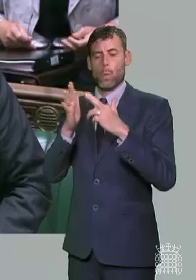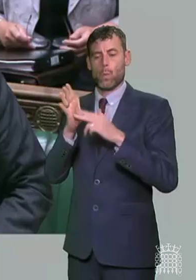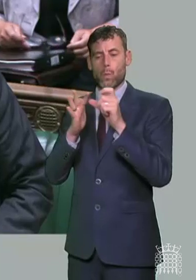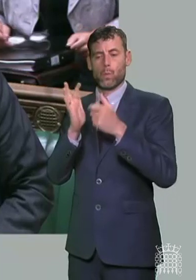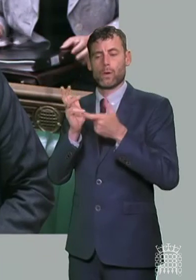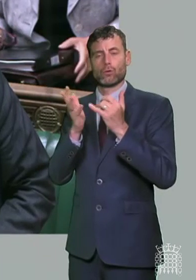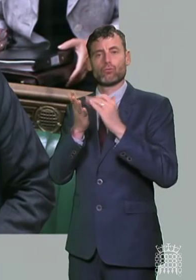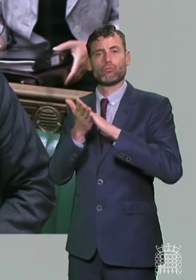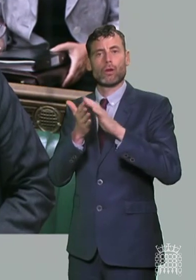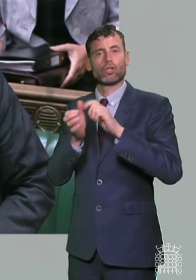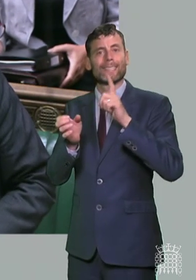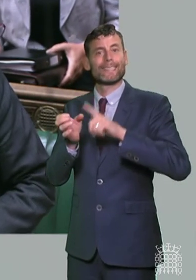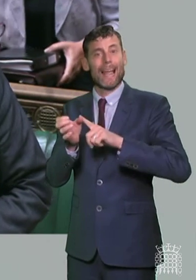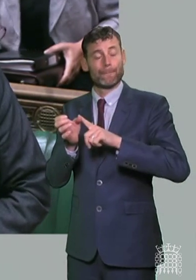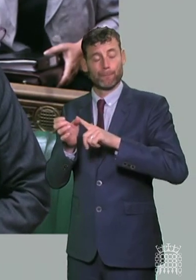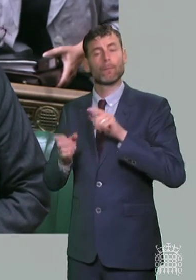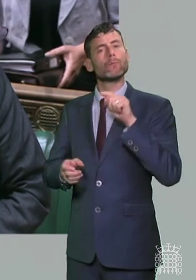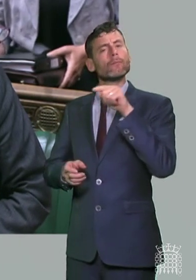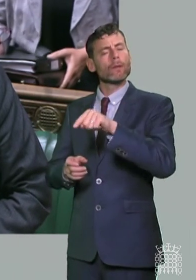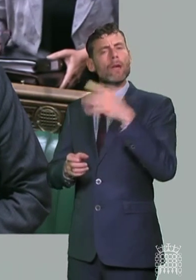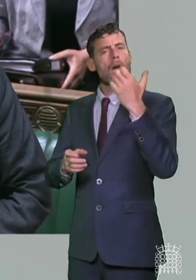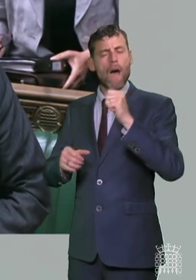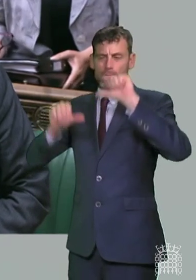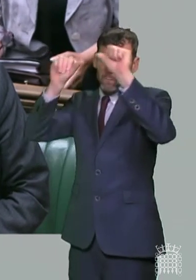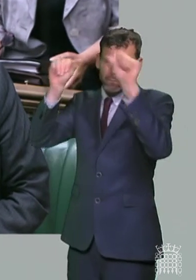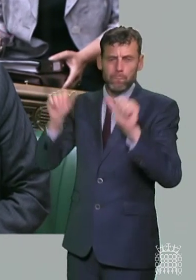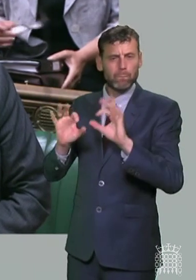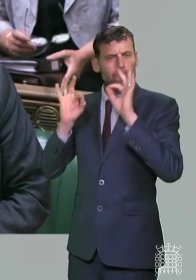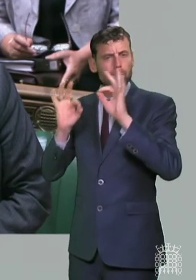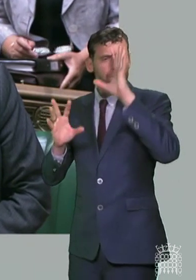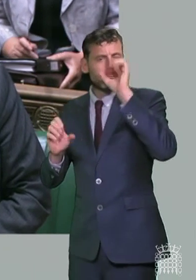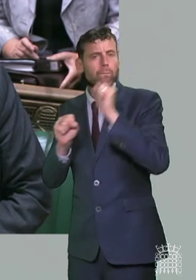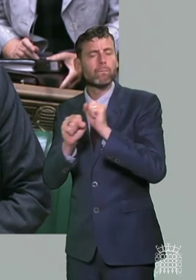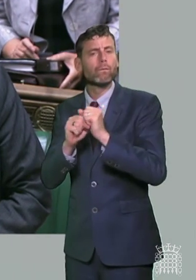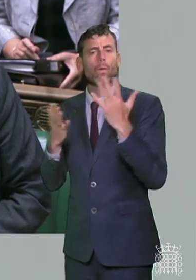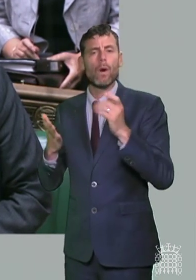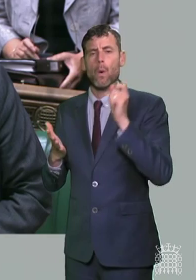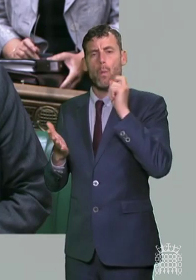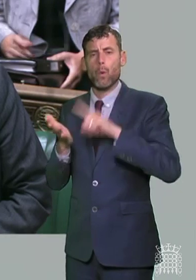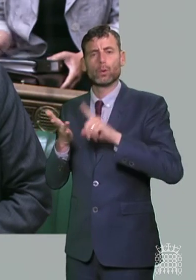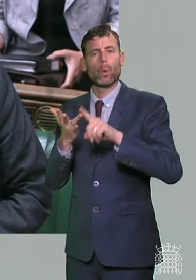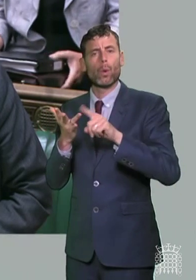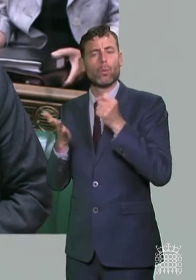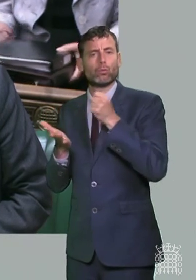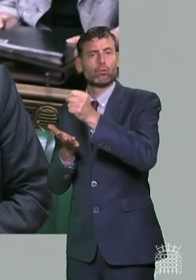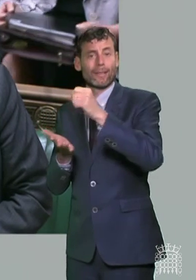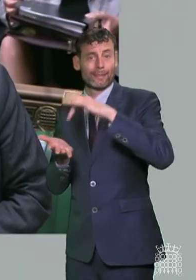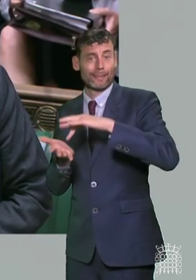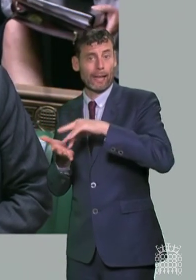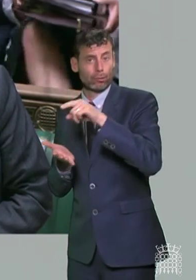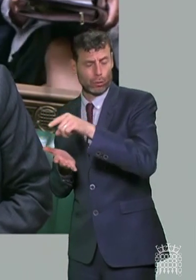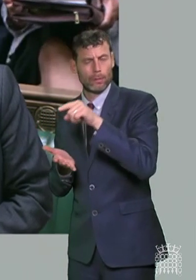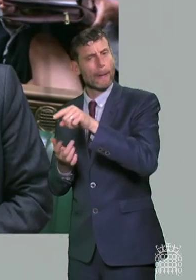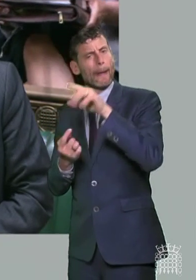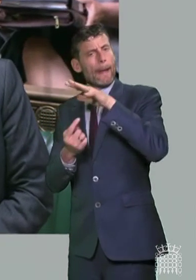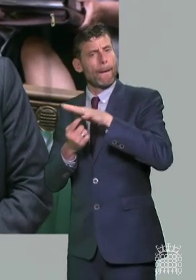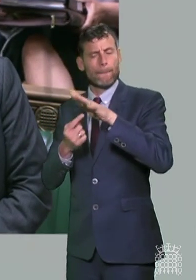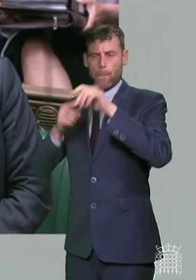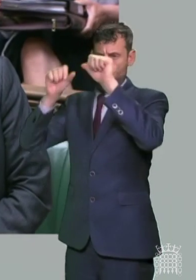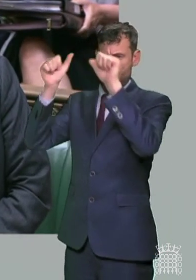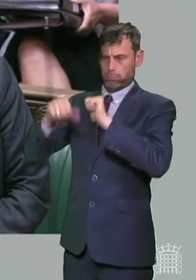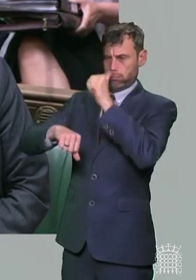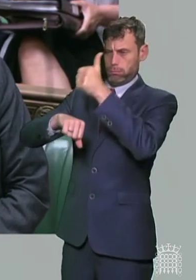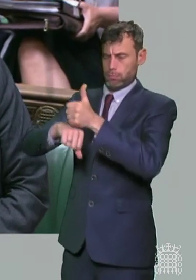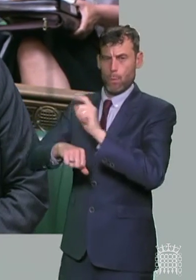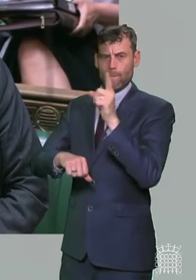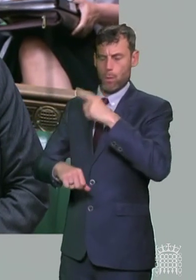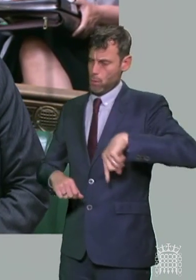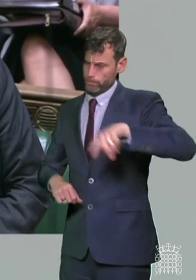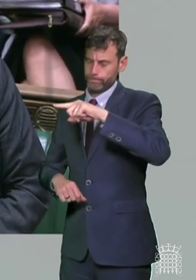To mark Windrush Day, today sees the unveiling of a national monument at Waterloo station that acknowledges the Windrush generation’s outstanding contribution to British society and will also be a permanent place of reflection.